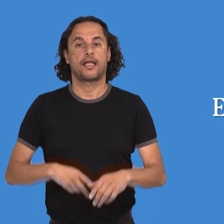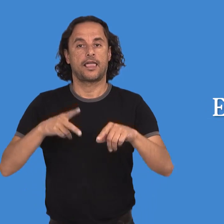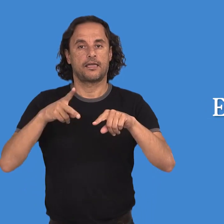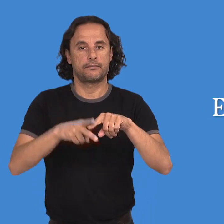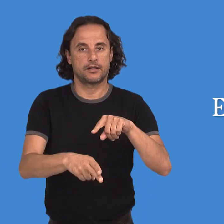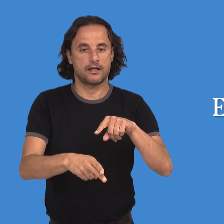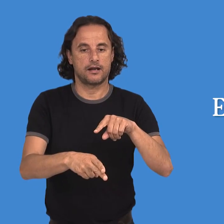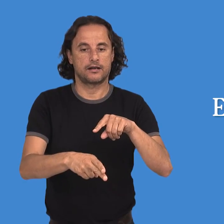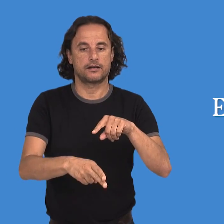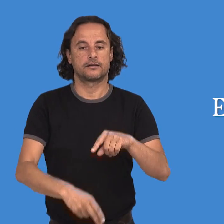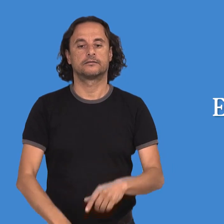evitar